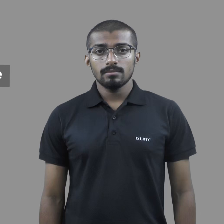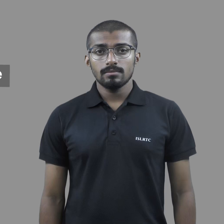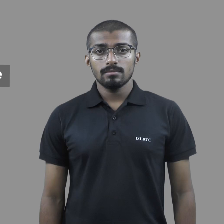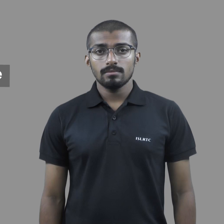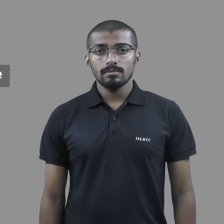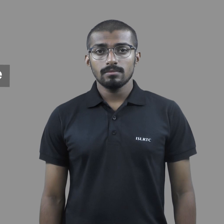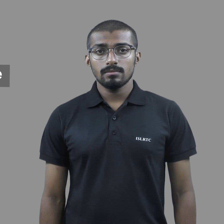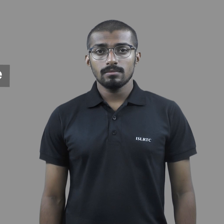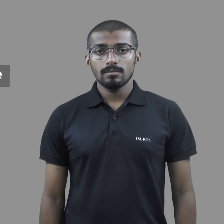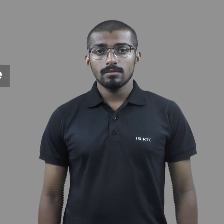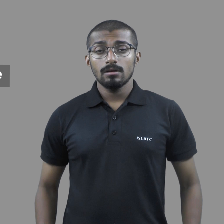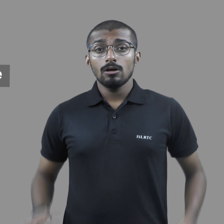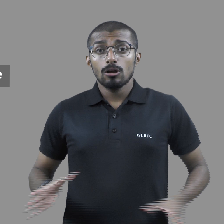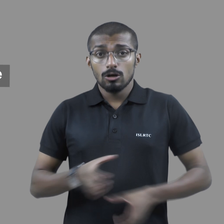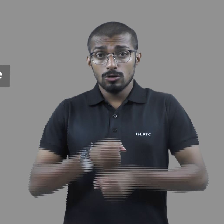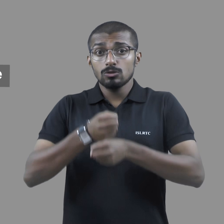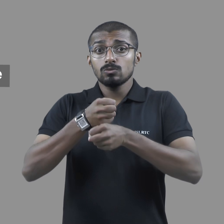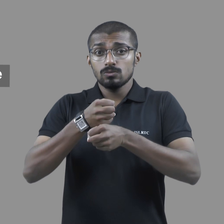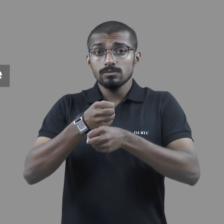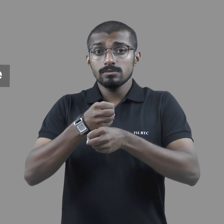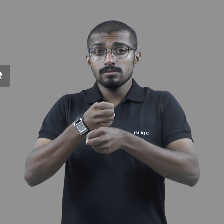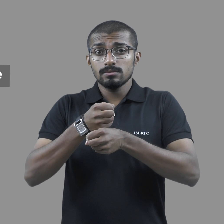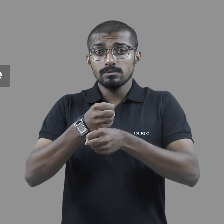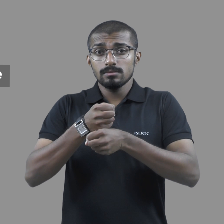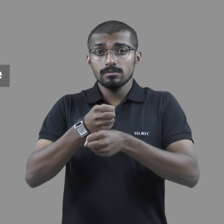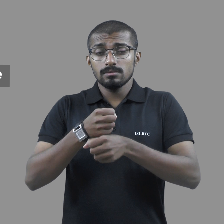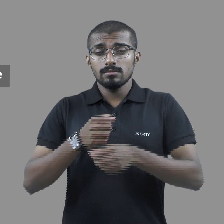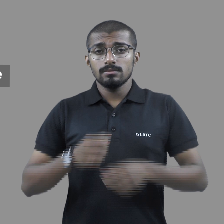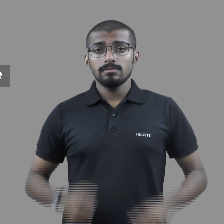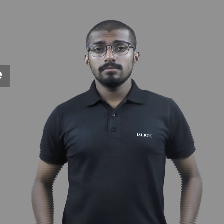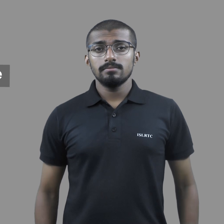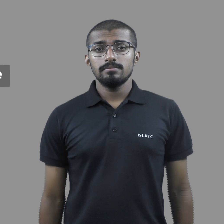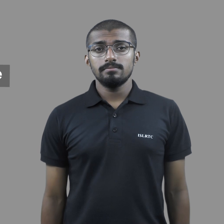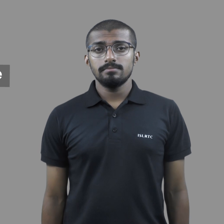Conclude